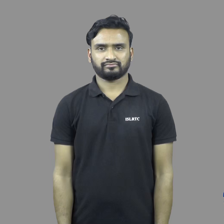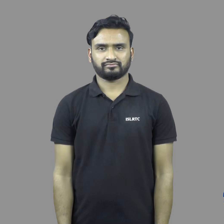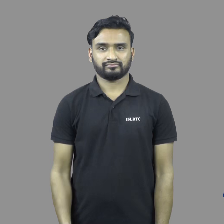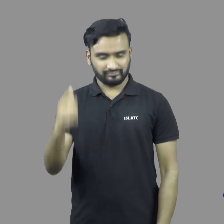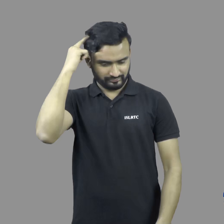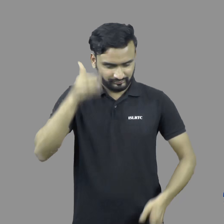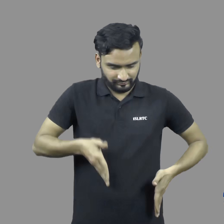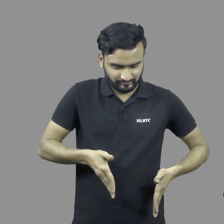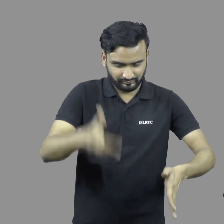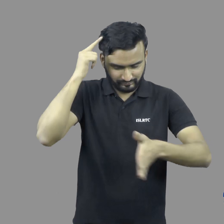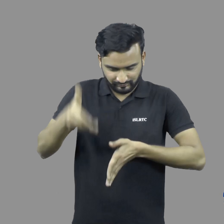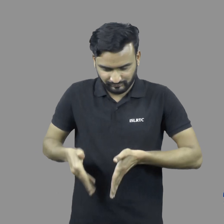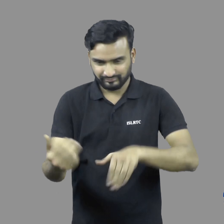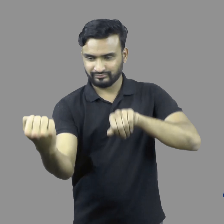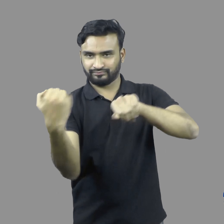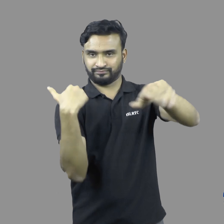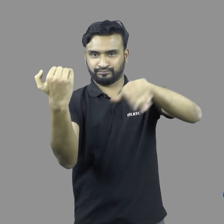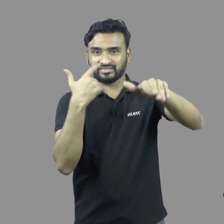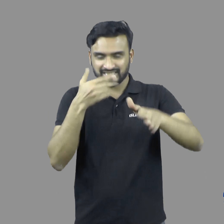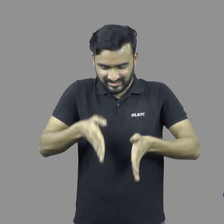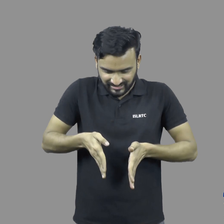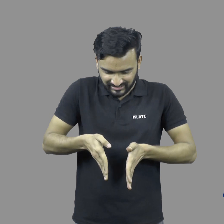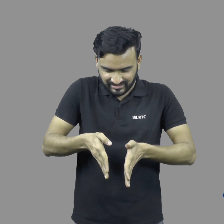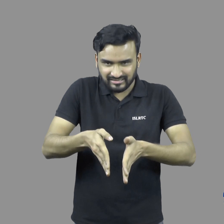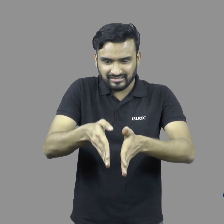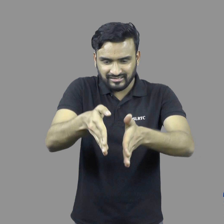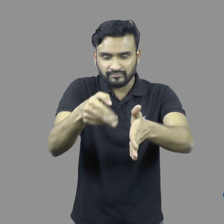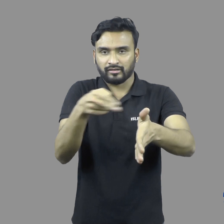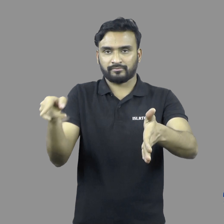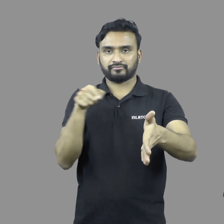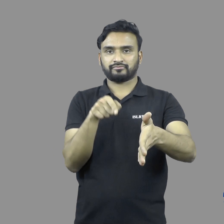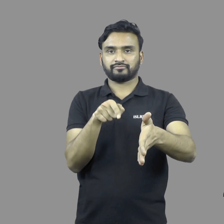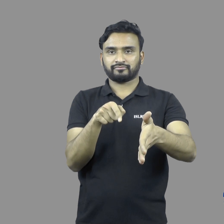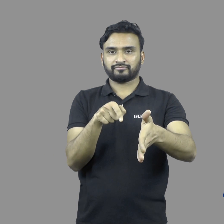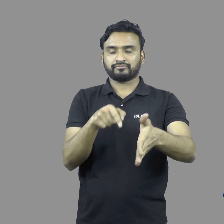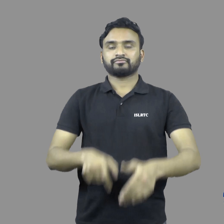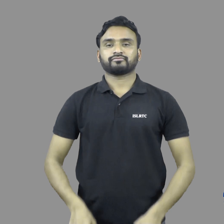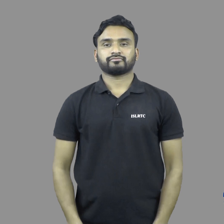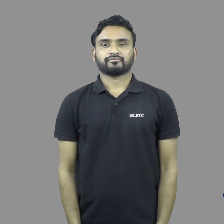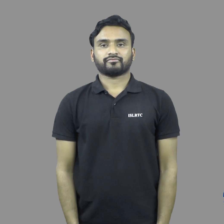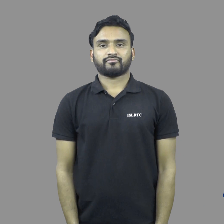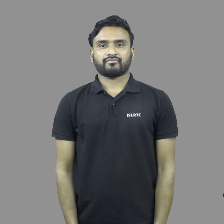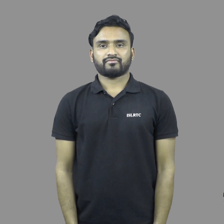Road Separator